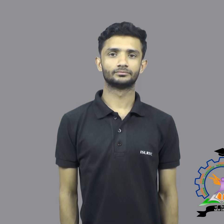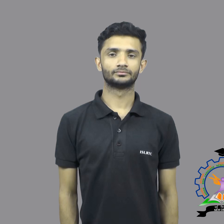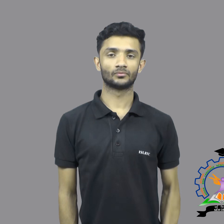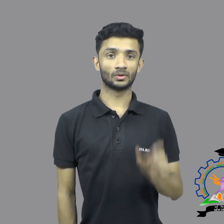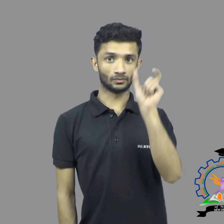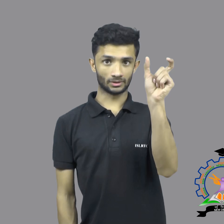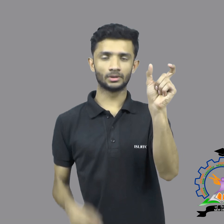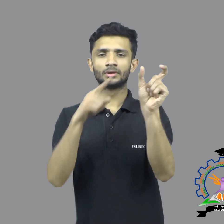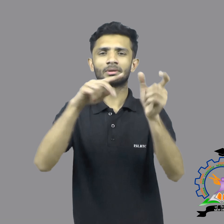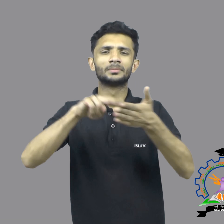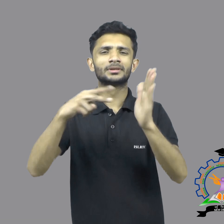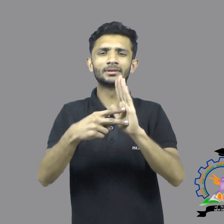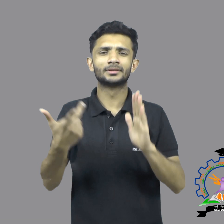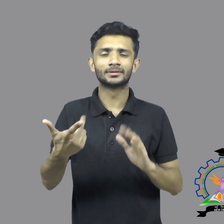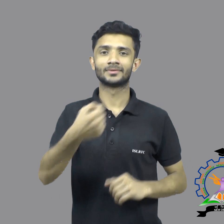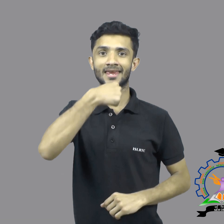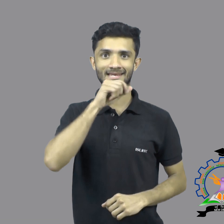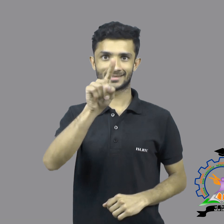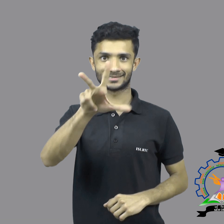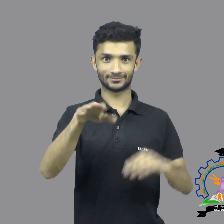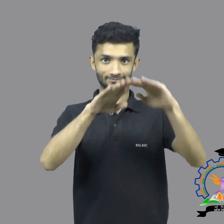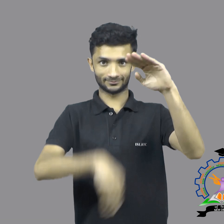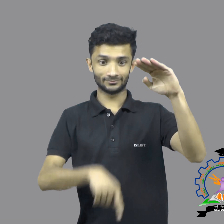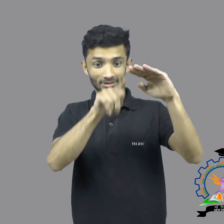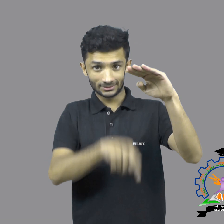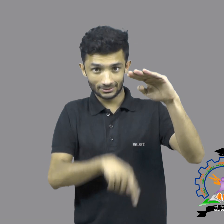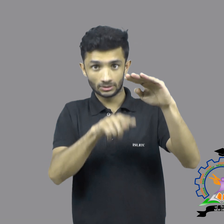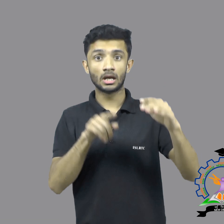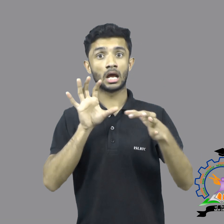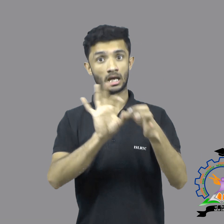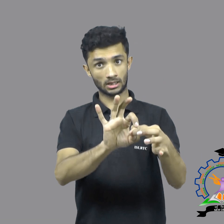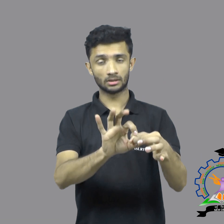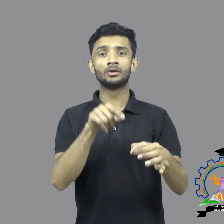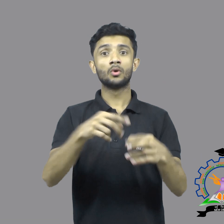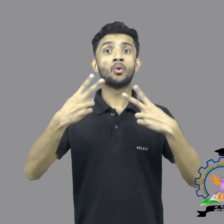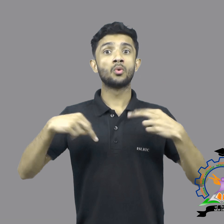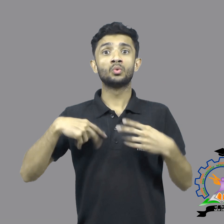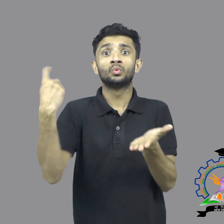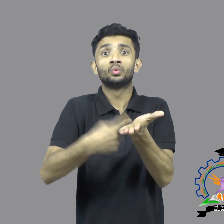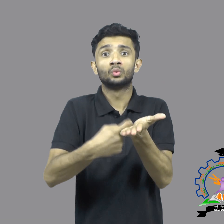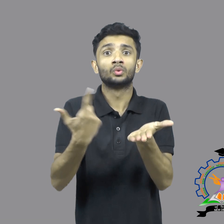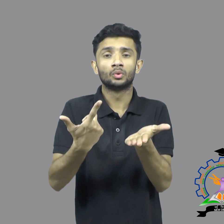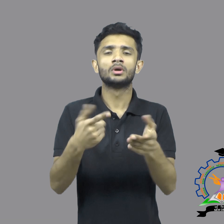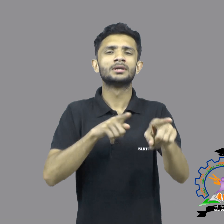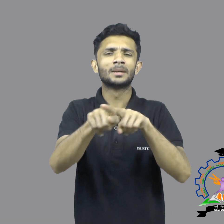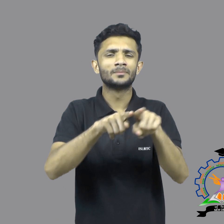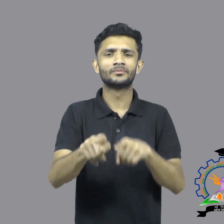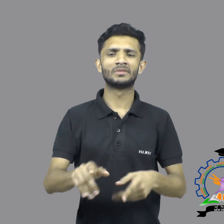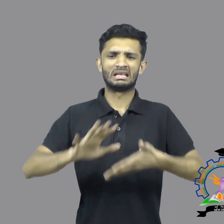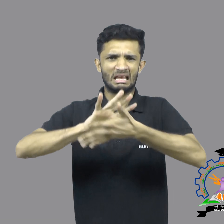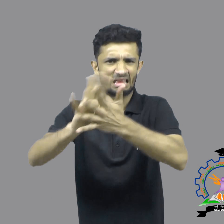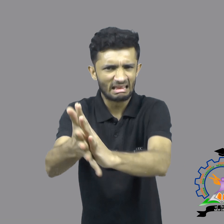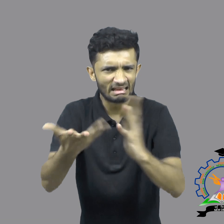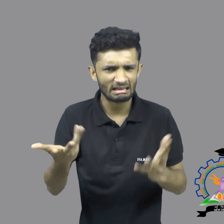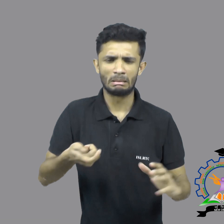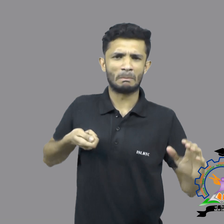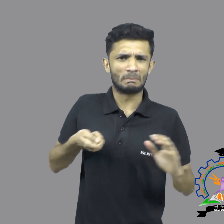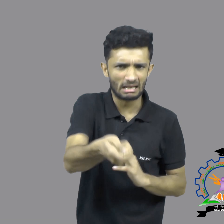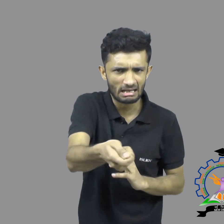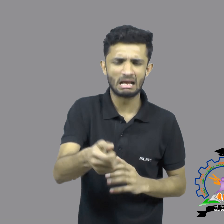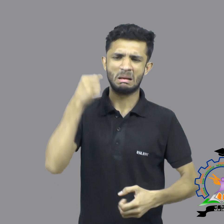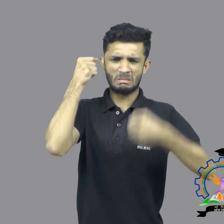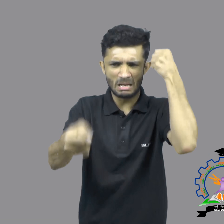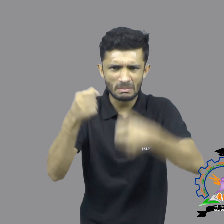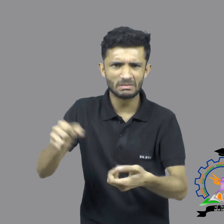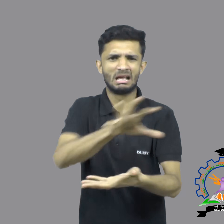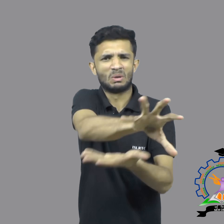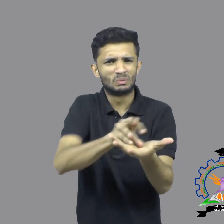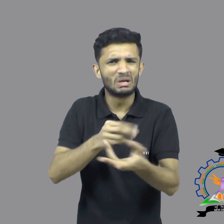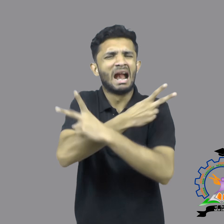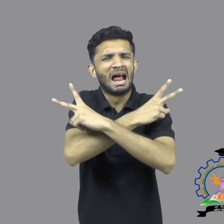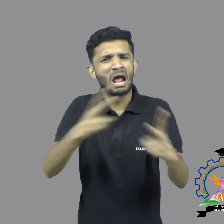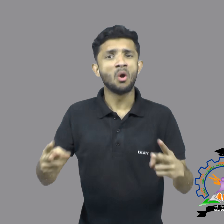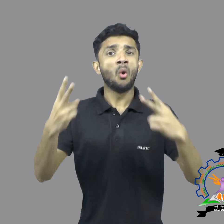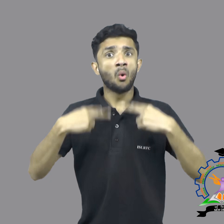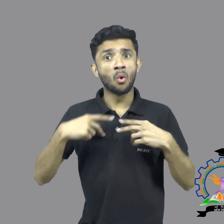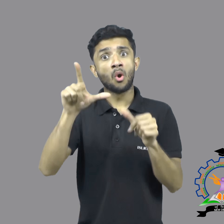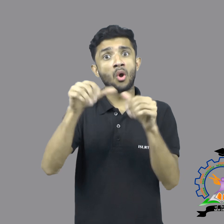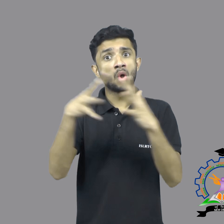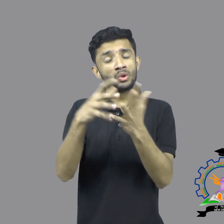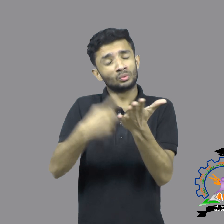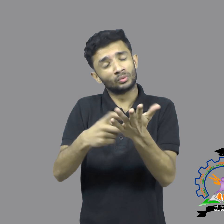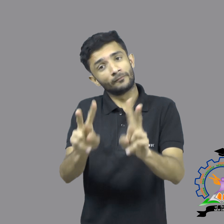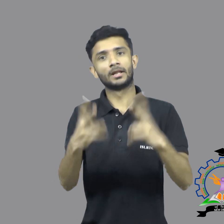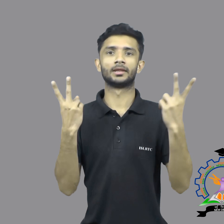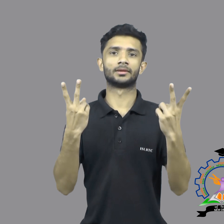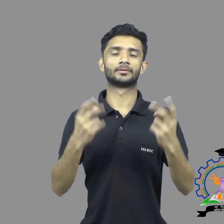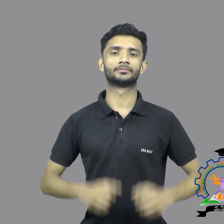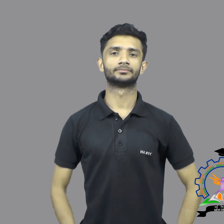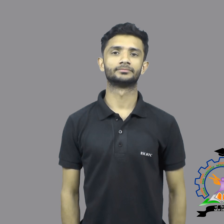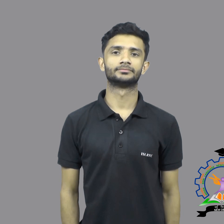Juvenile